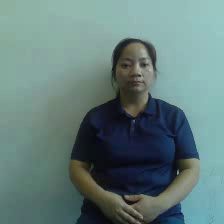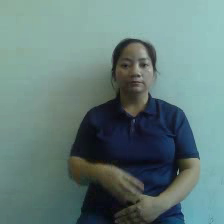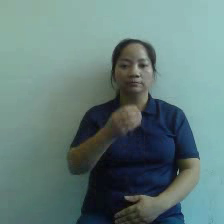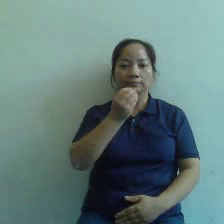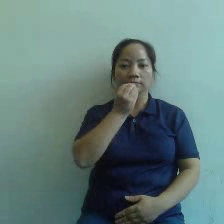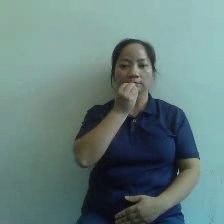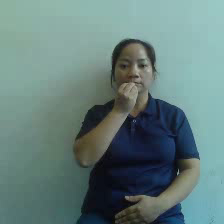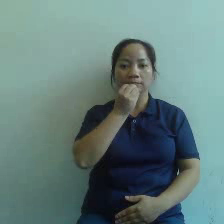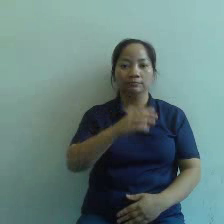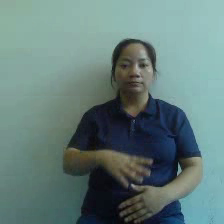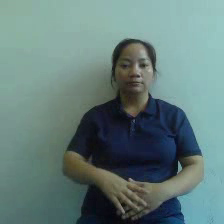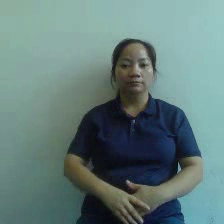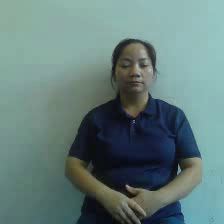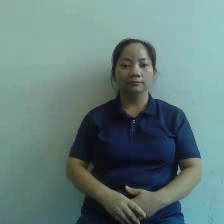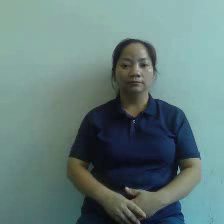Ăn